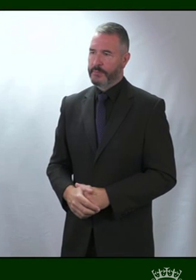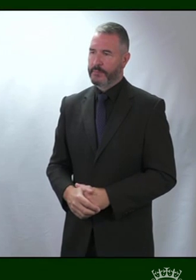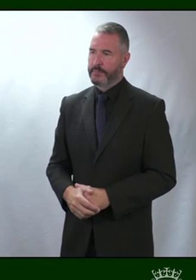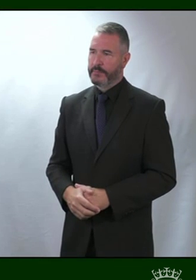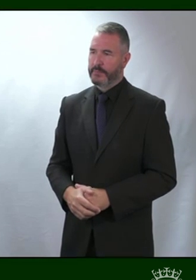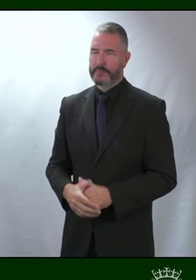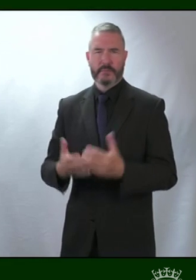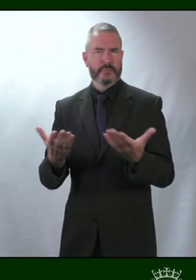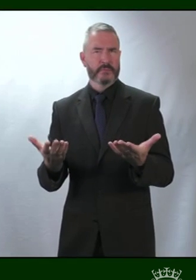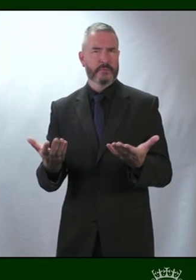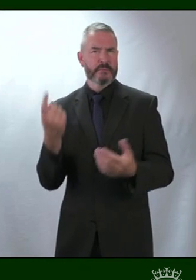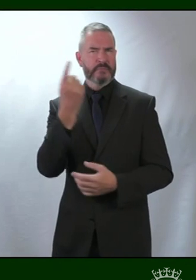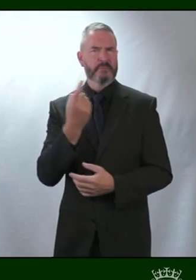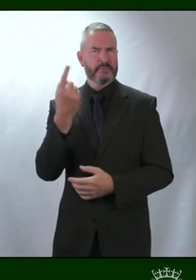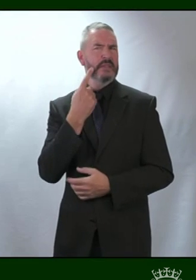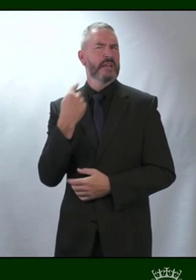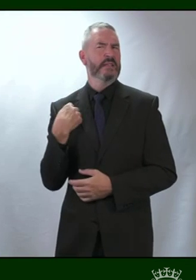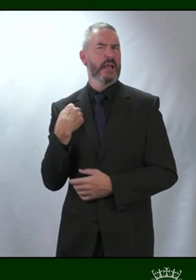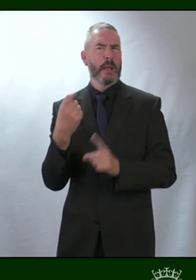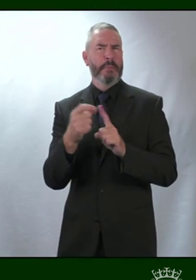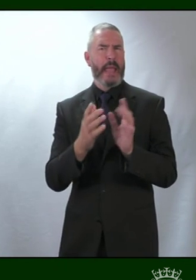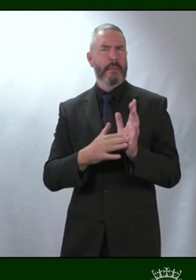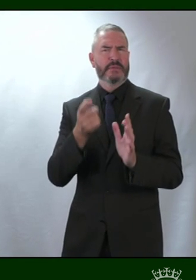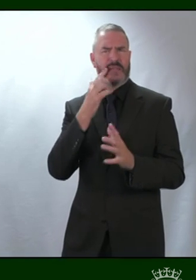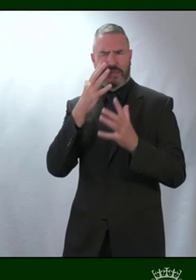So why, yesterday, did the Prime Minister say: